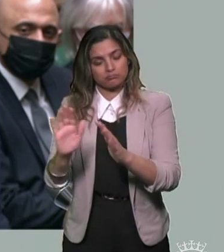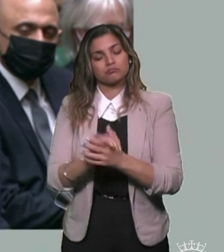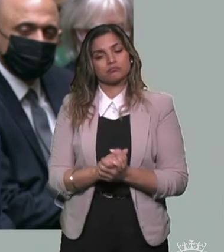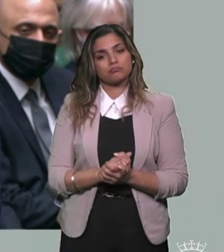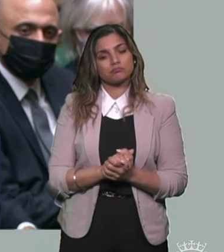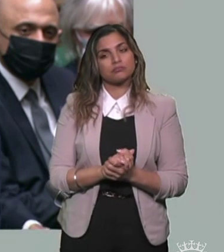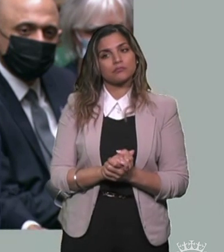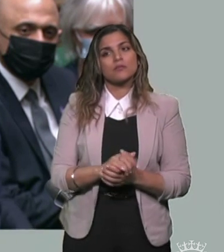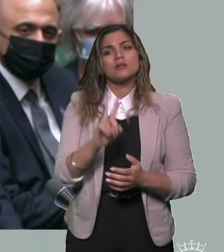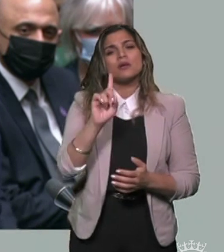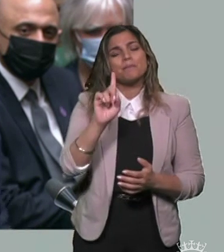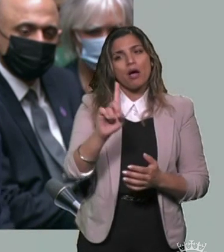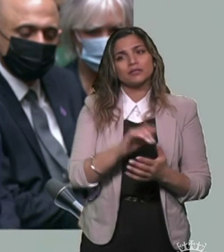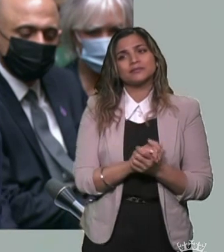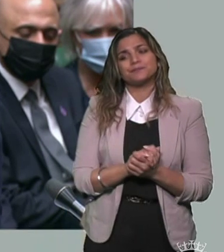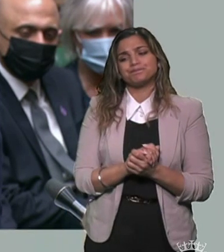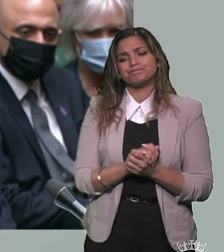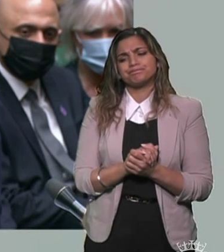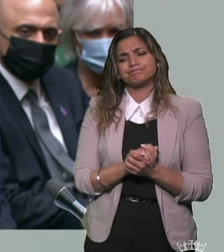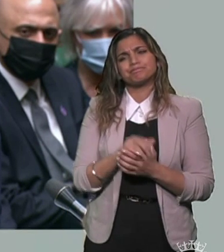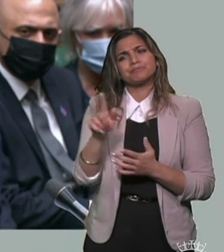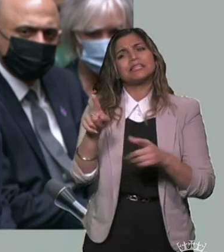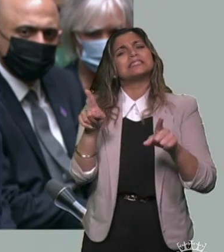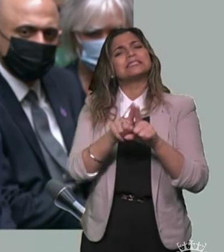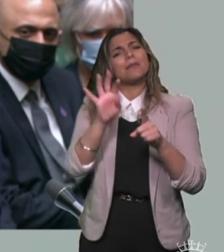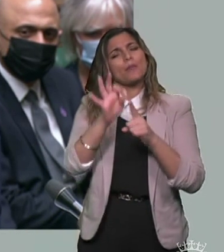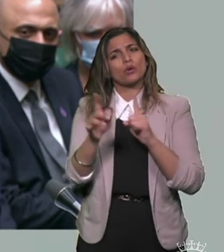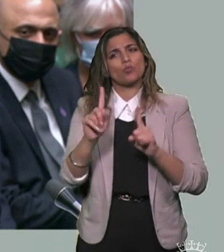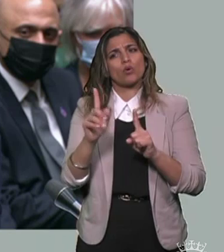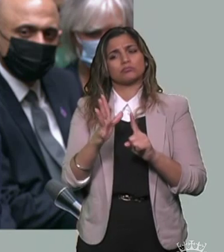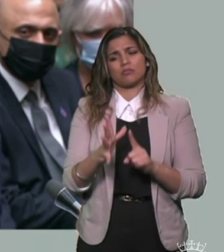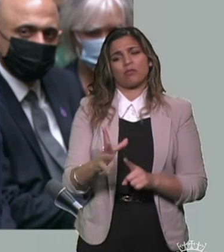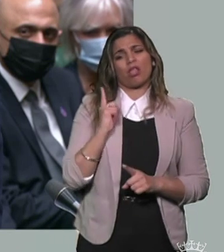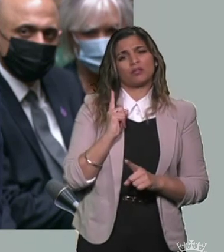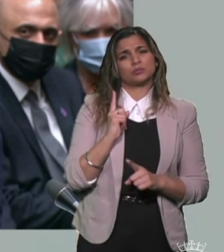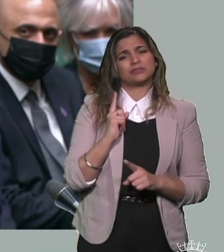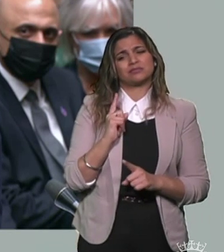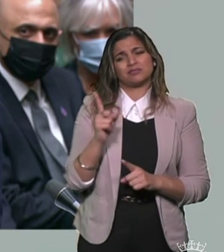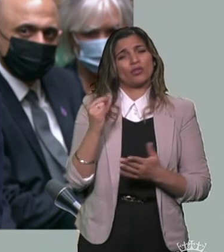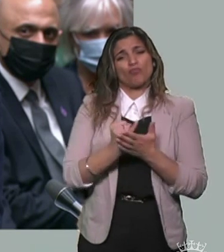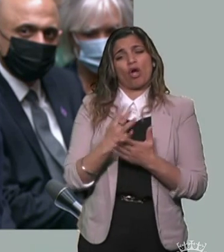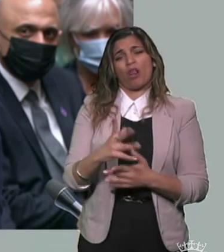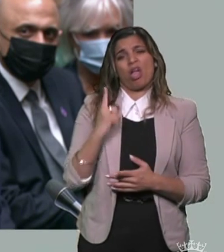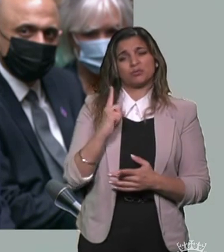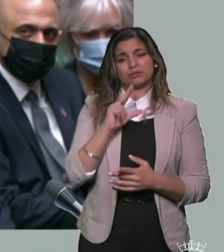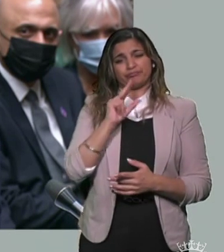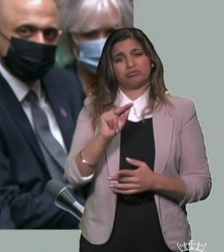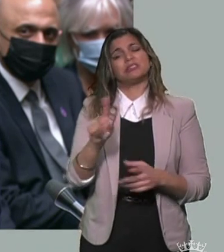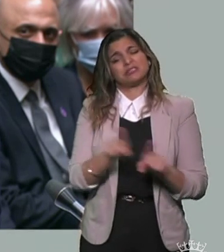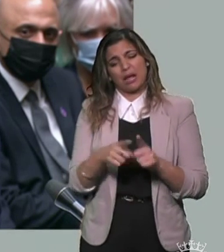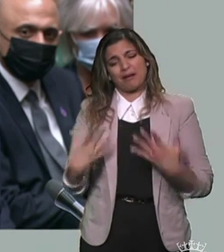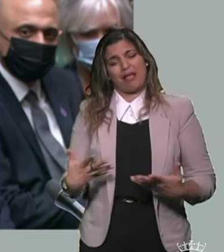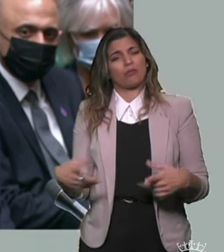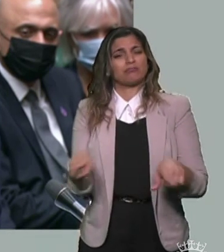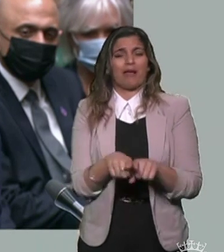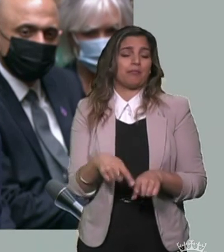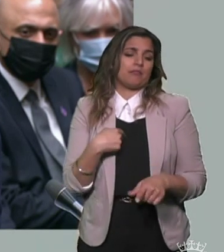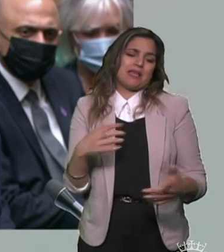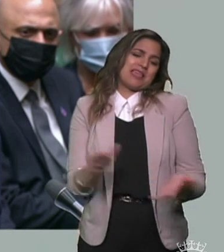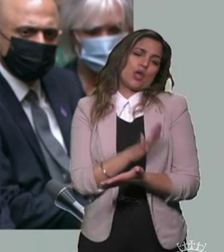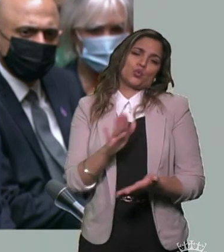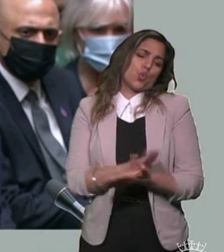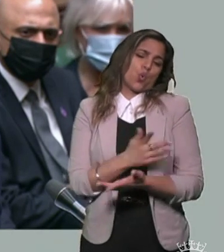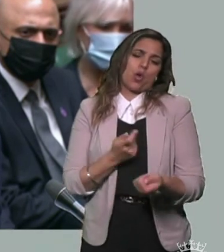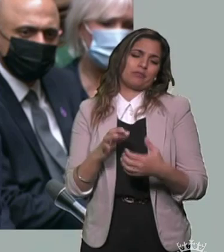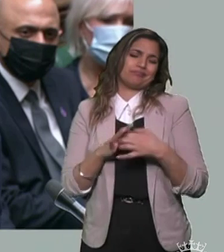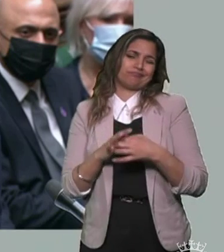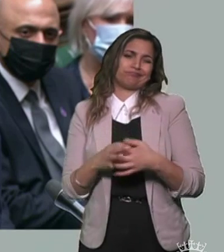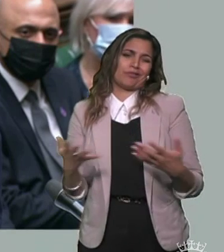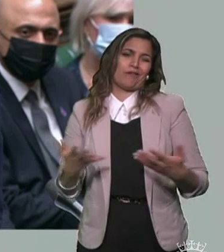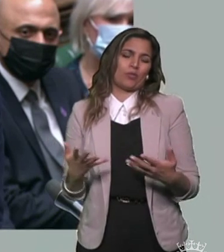I must say that the right honourable Gentleman made the same point last week, and he was wrong then and he is wrong now.